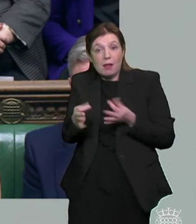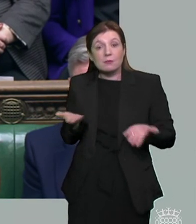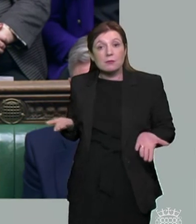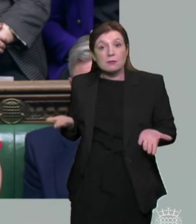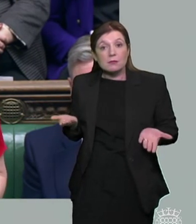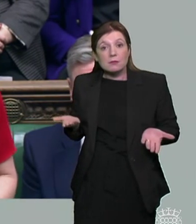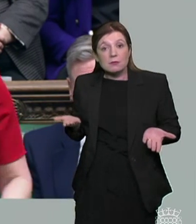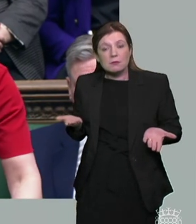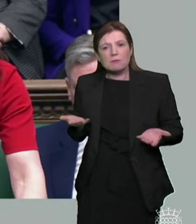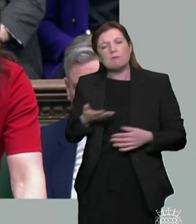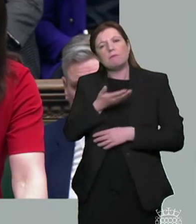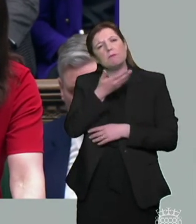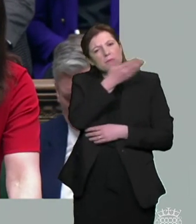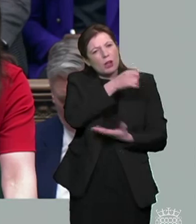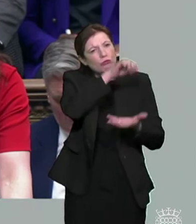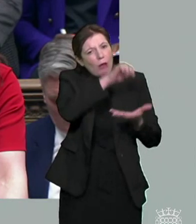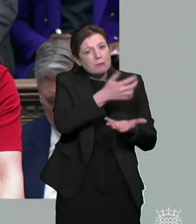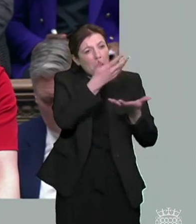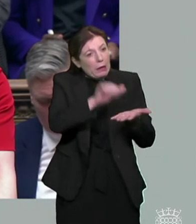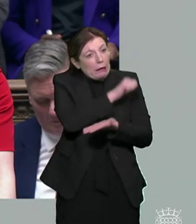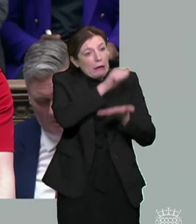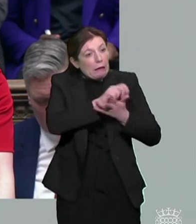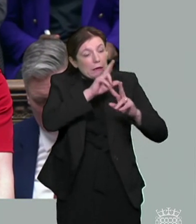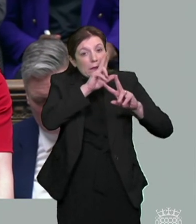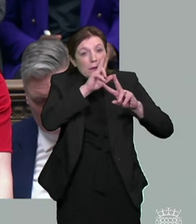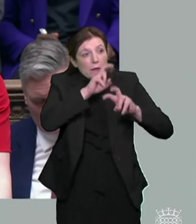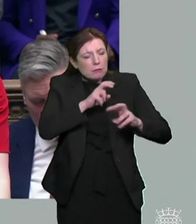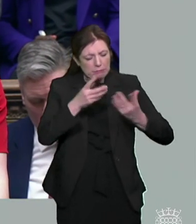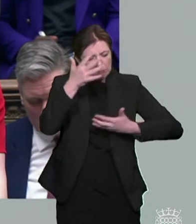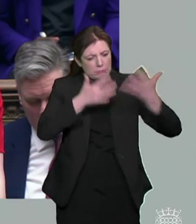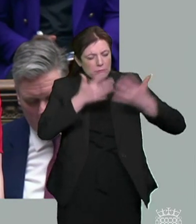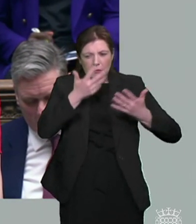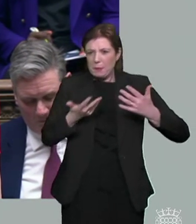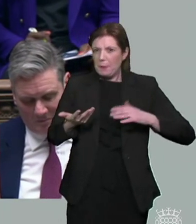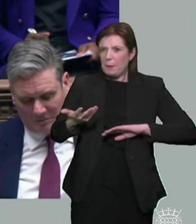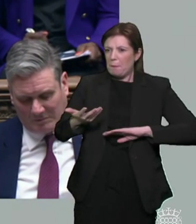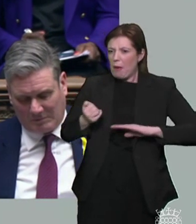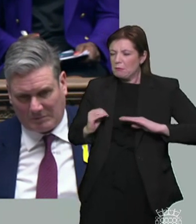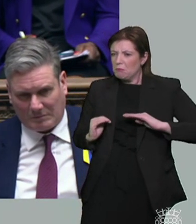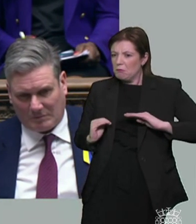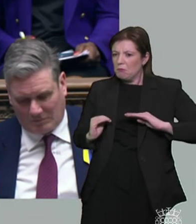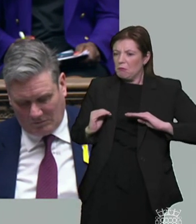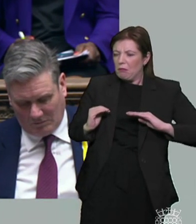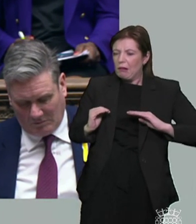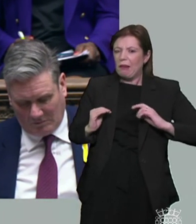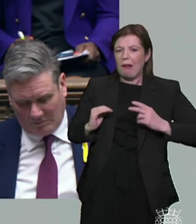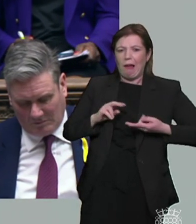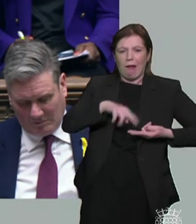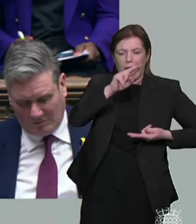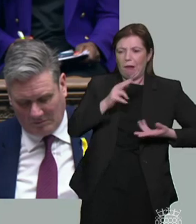What analysis has the Chancellor done on the impact of benefits being uprated by less than inflation?